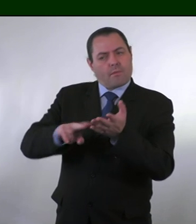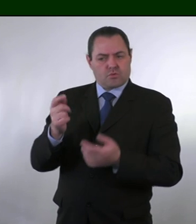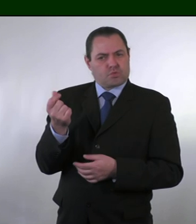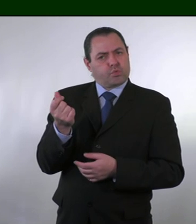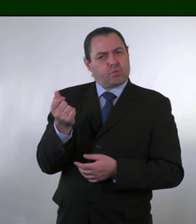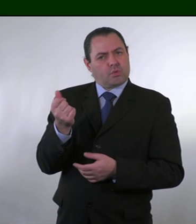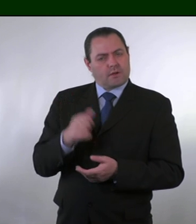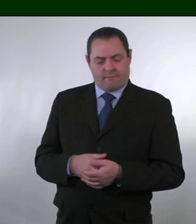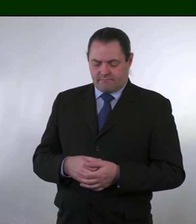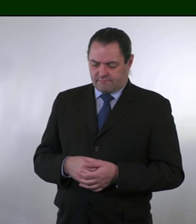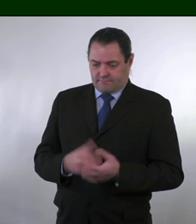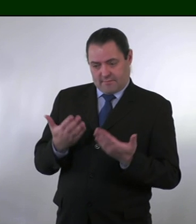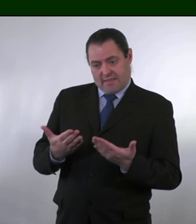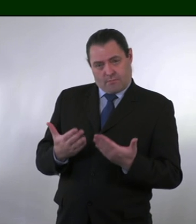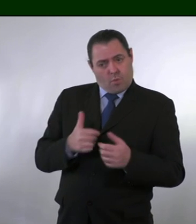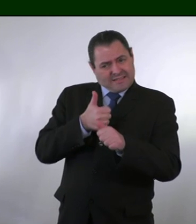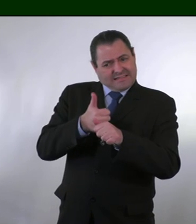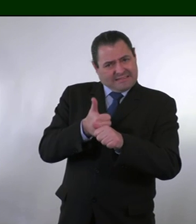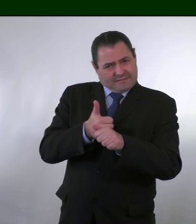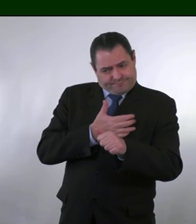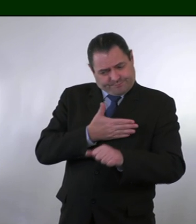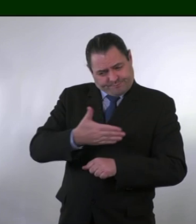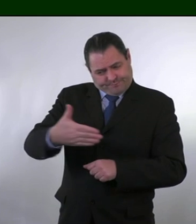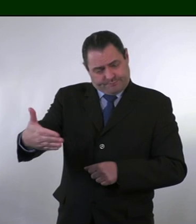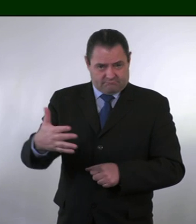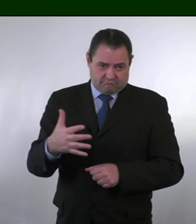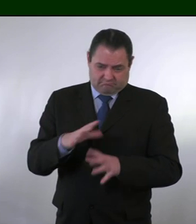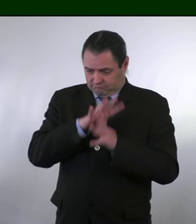In the meantime, we are giving them every possible support.